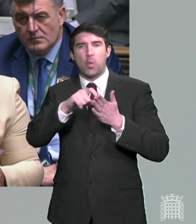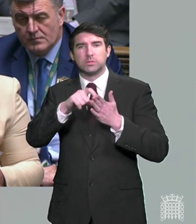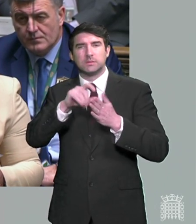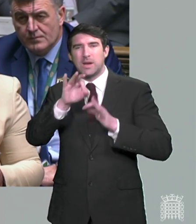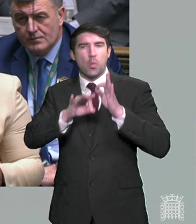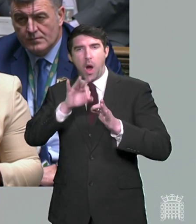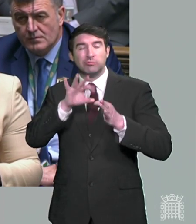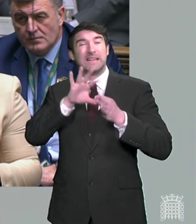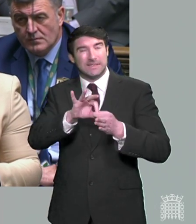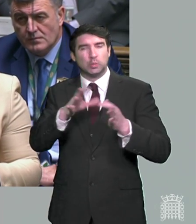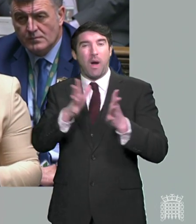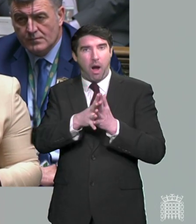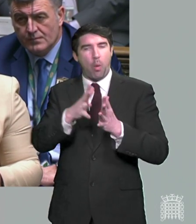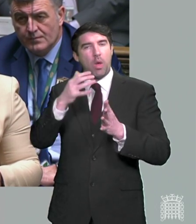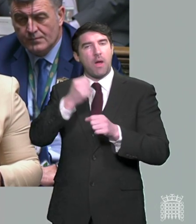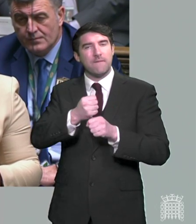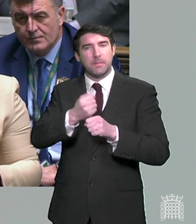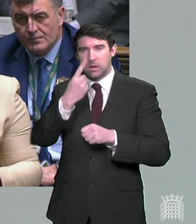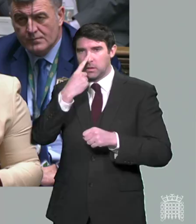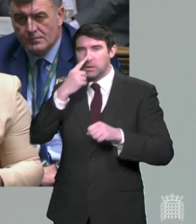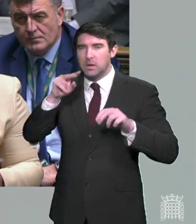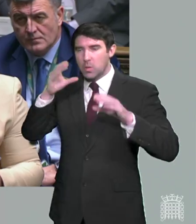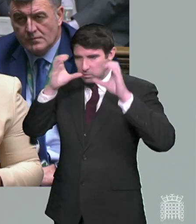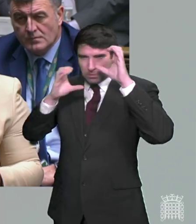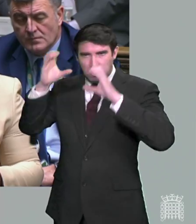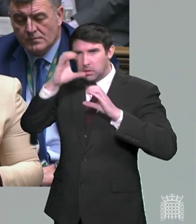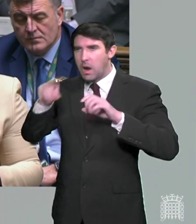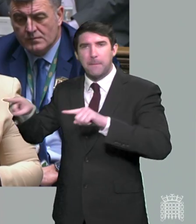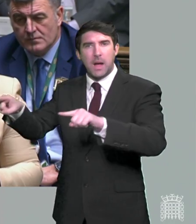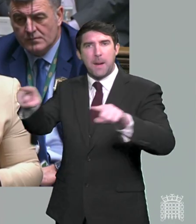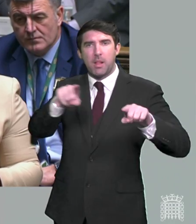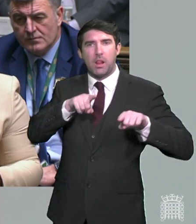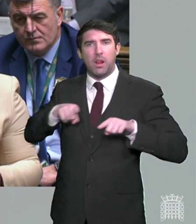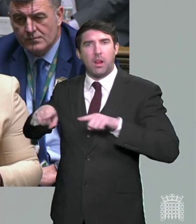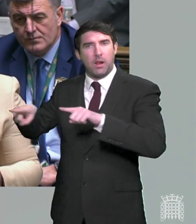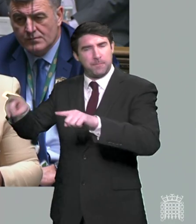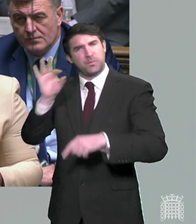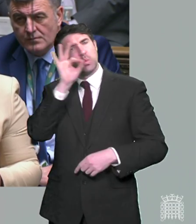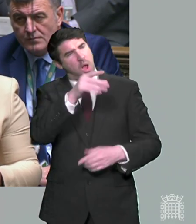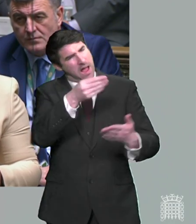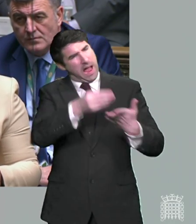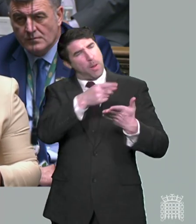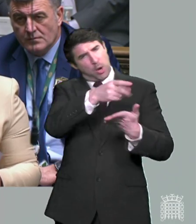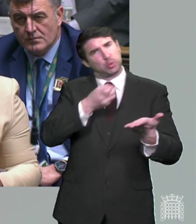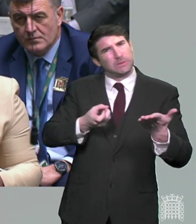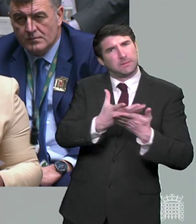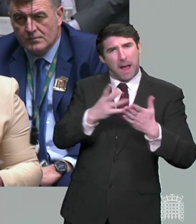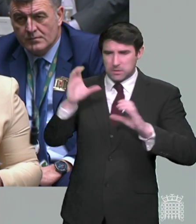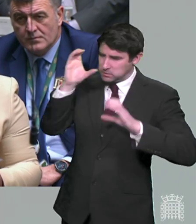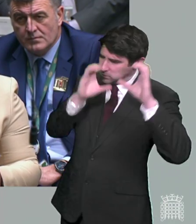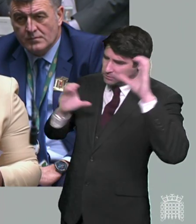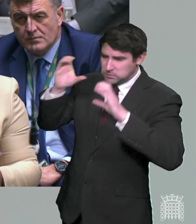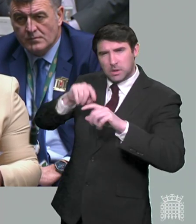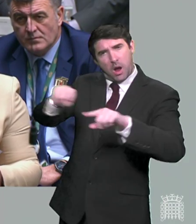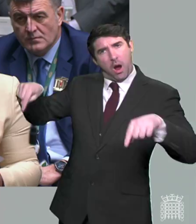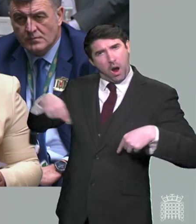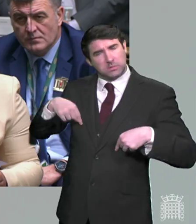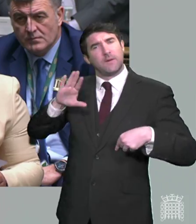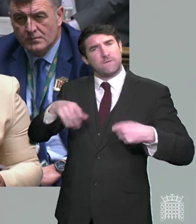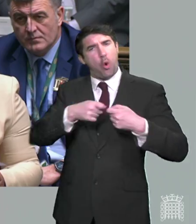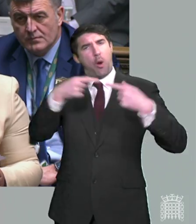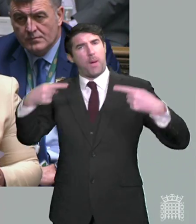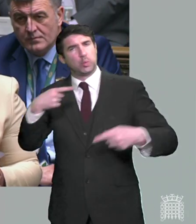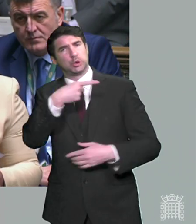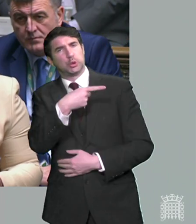So can the Prime Minister tell us how much public money is spent on these units and whether he thinks spending public money in this manner is a justifiable thing to do in our democracy?